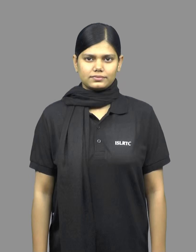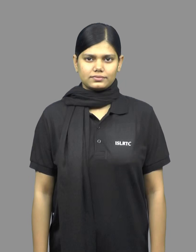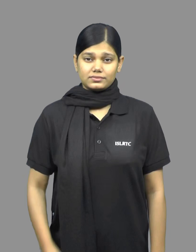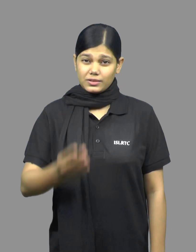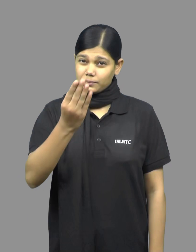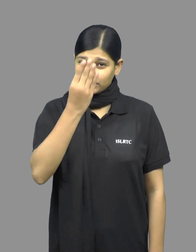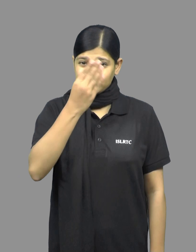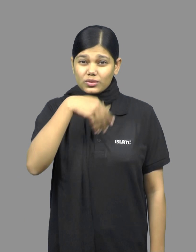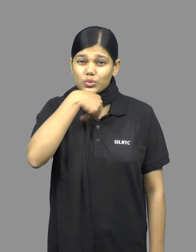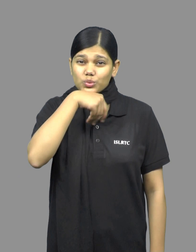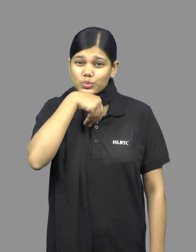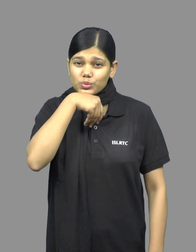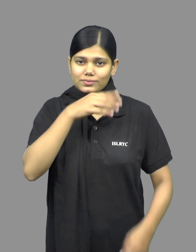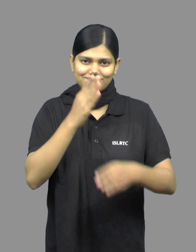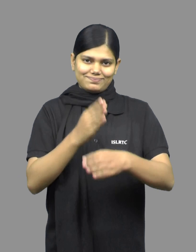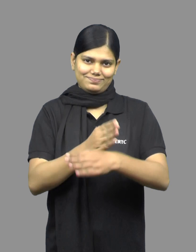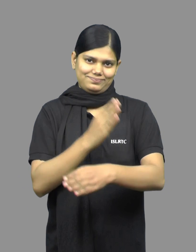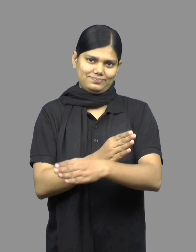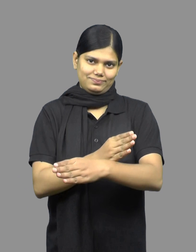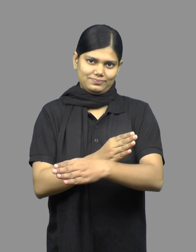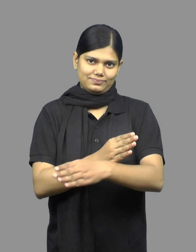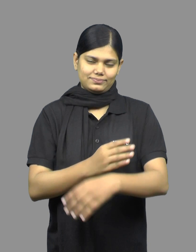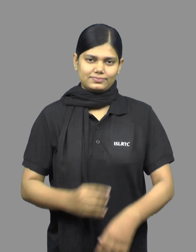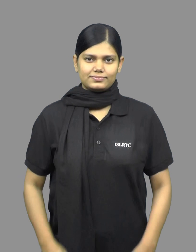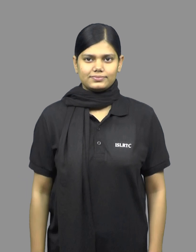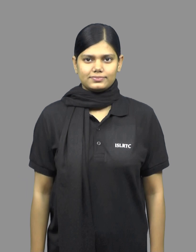Id-Uz-Zuha (Bakrid)